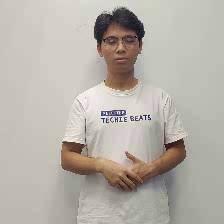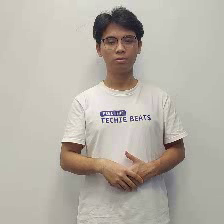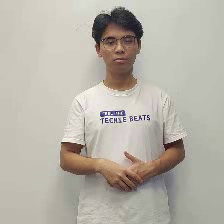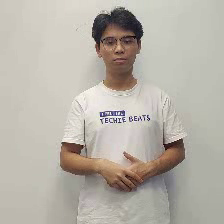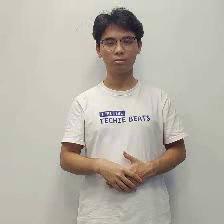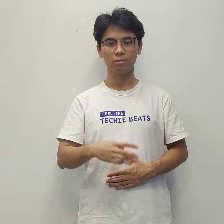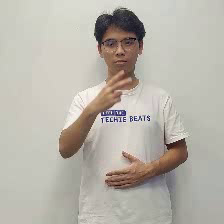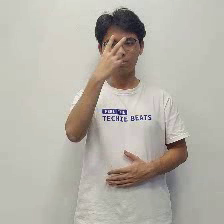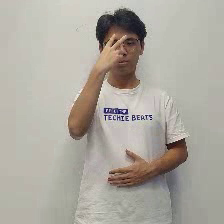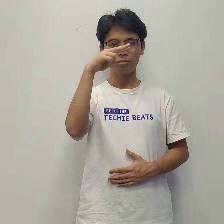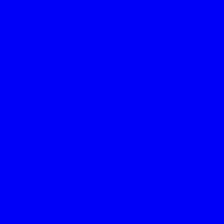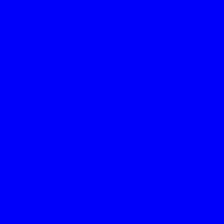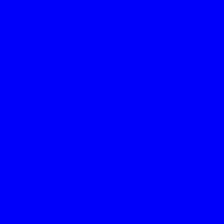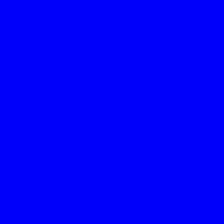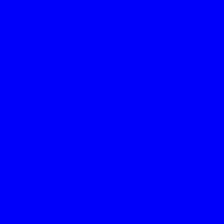Nhìn